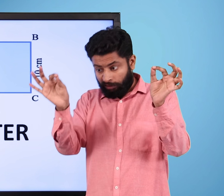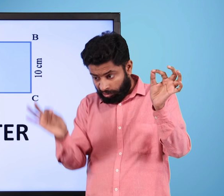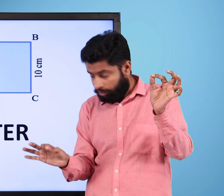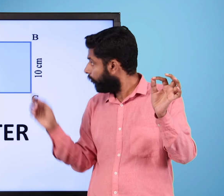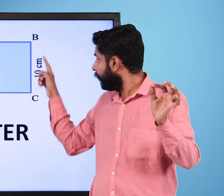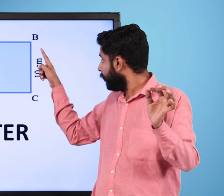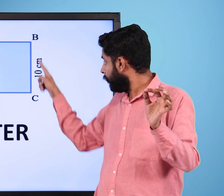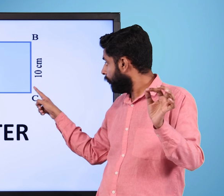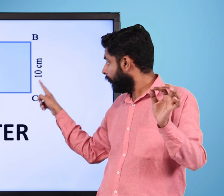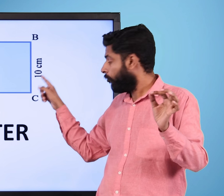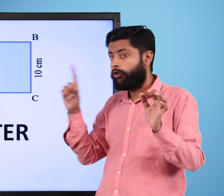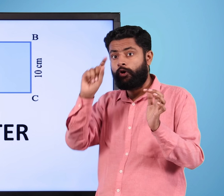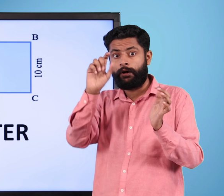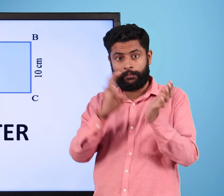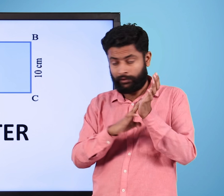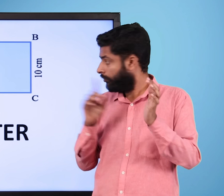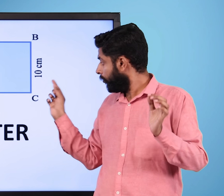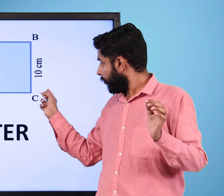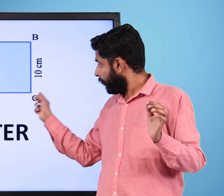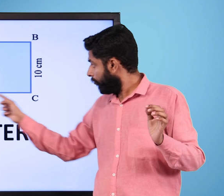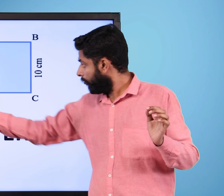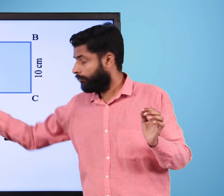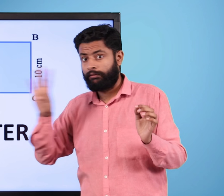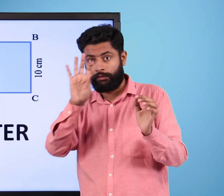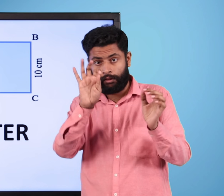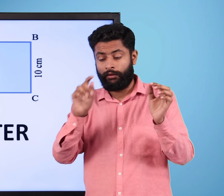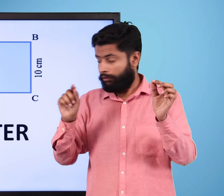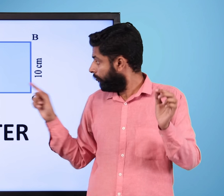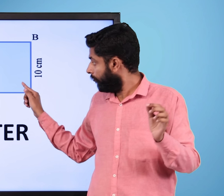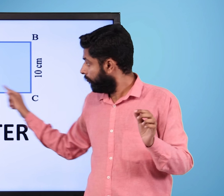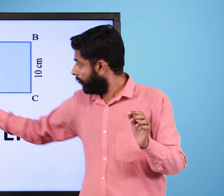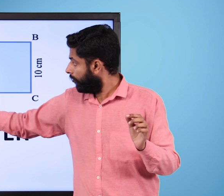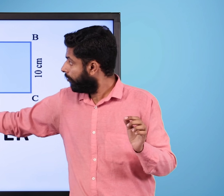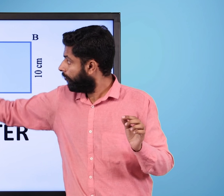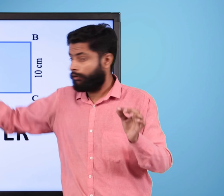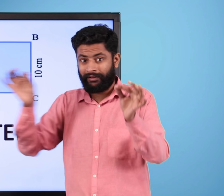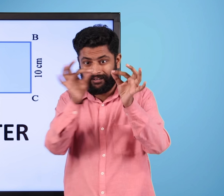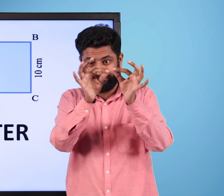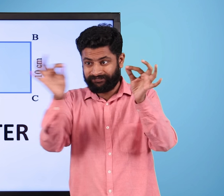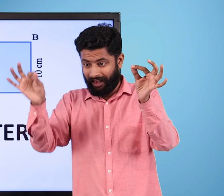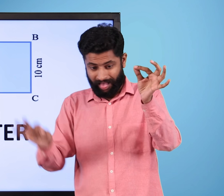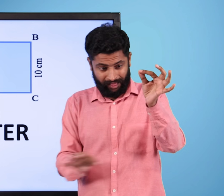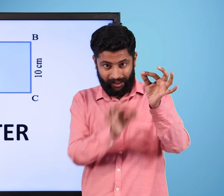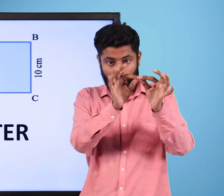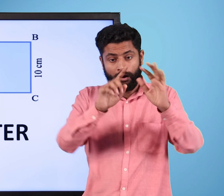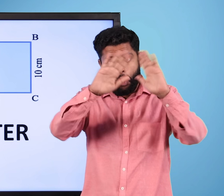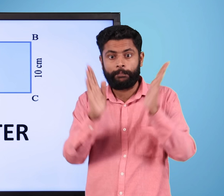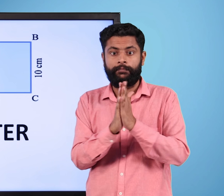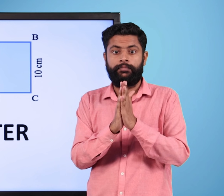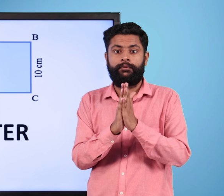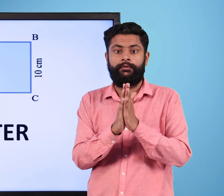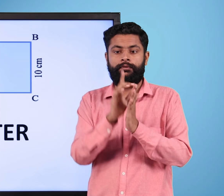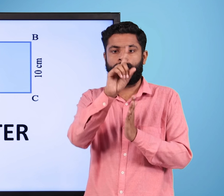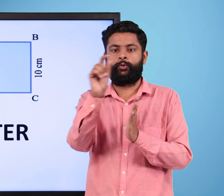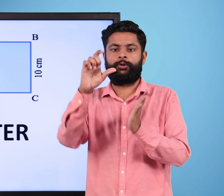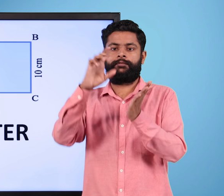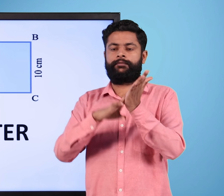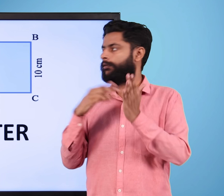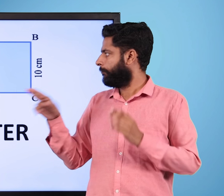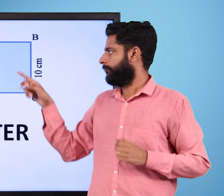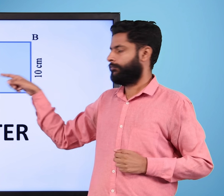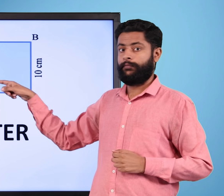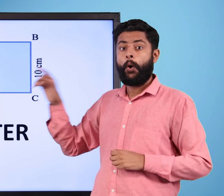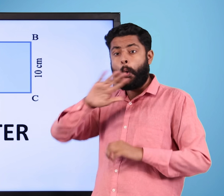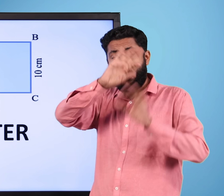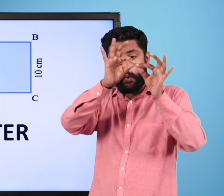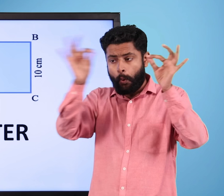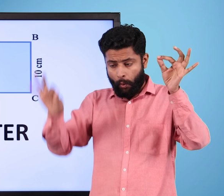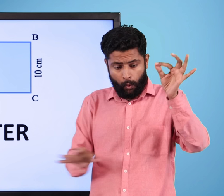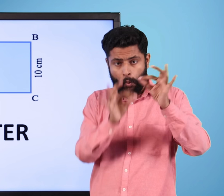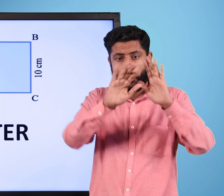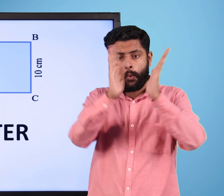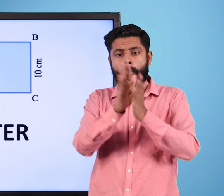40 cm + 10 cm +40 cm + 10 cm = 100 cm.